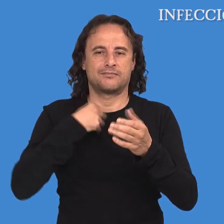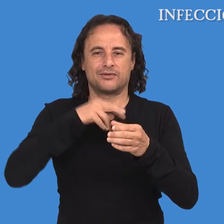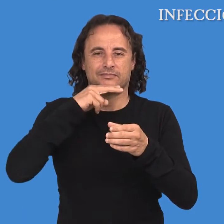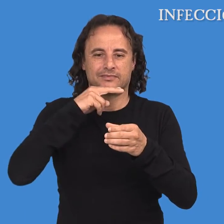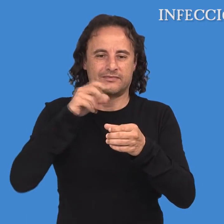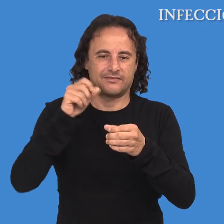pis